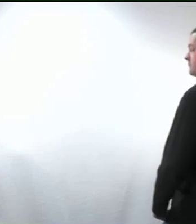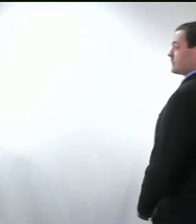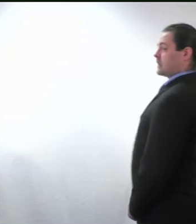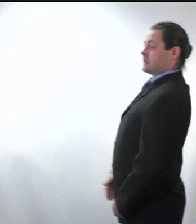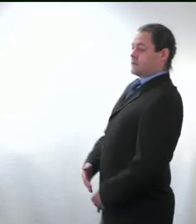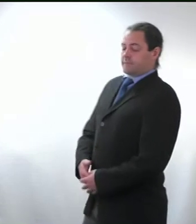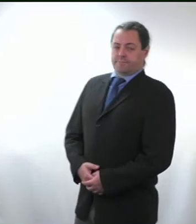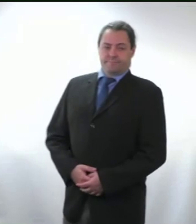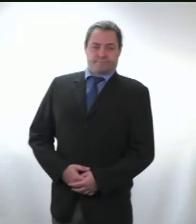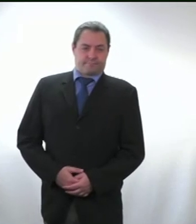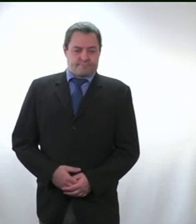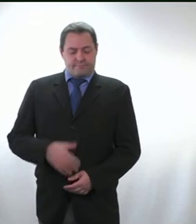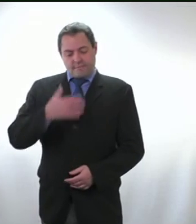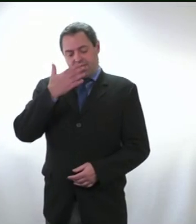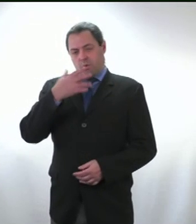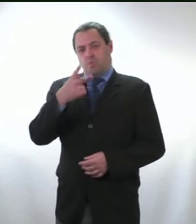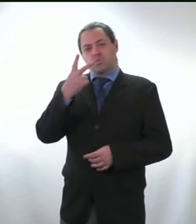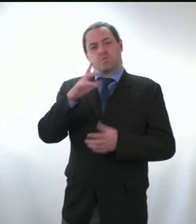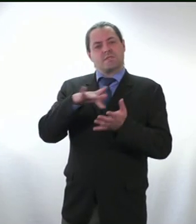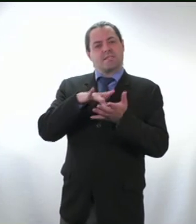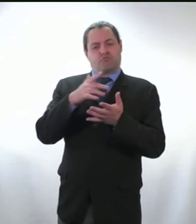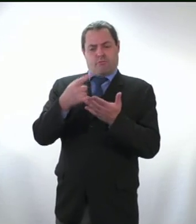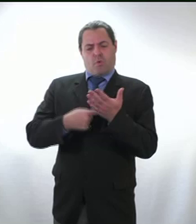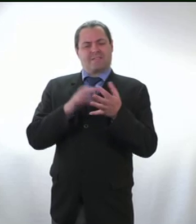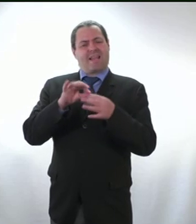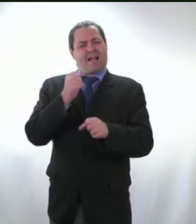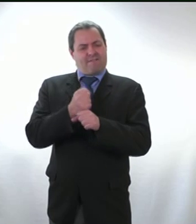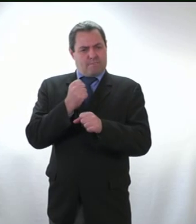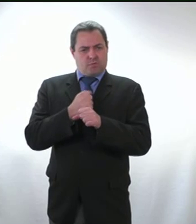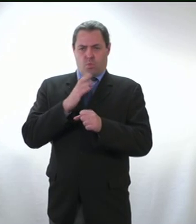Two of the Government’s central policies are levelling up and housing.